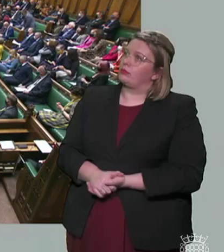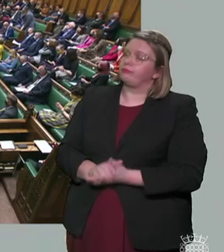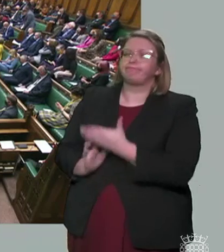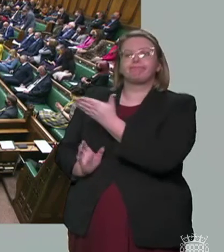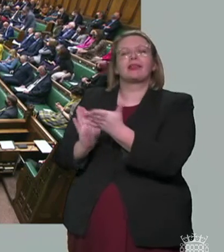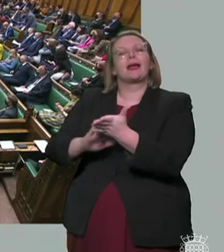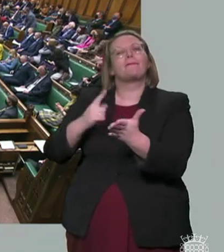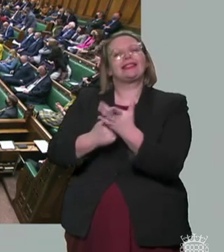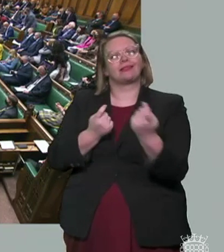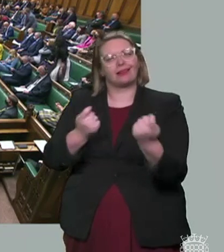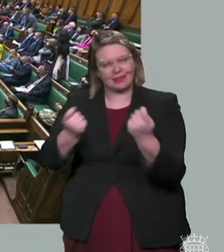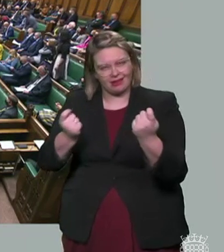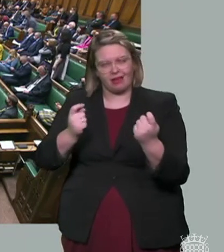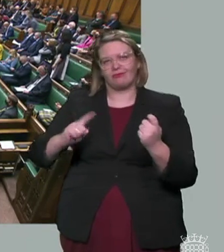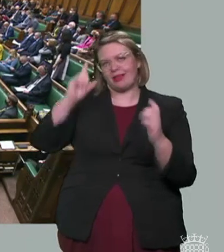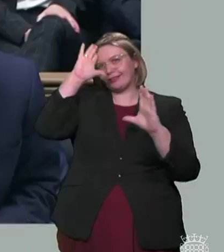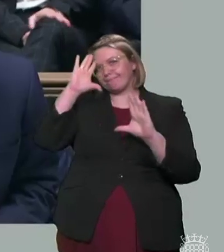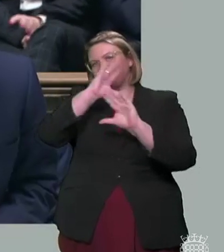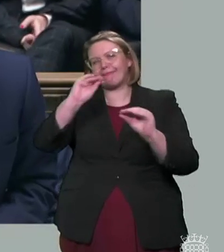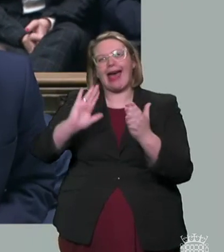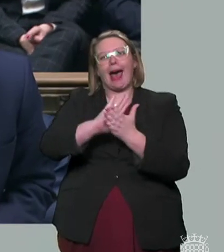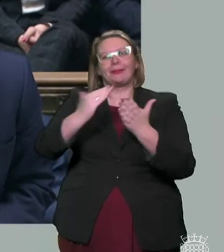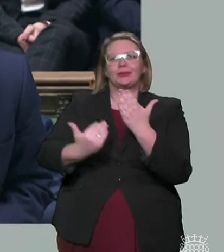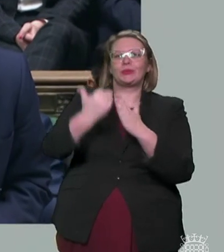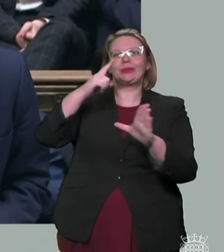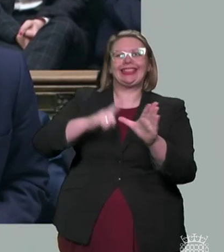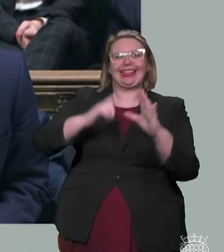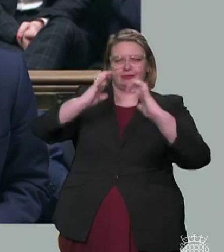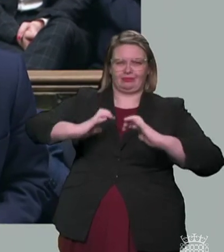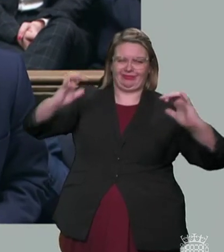May I start by wishing you, Mr Speaker, and all Members a happy new year?